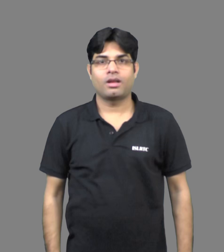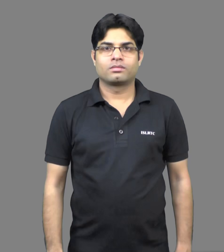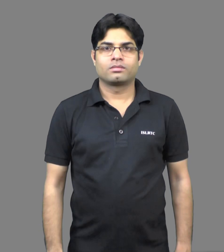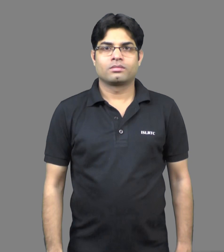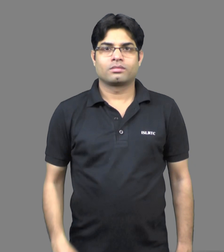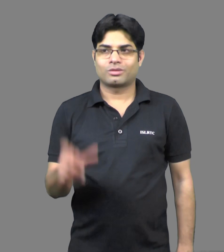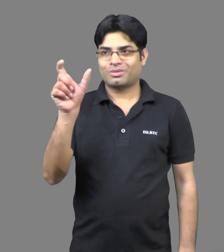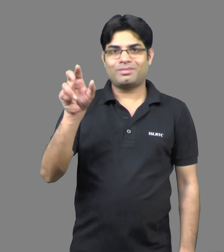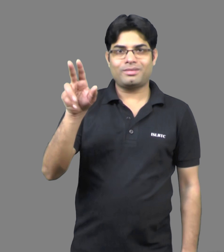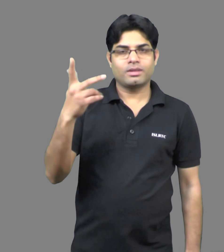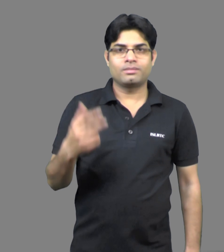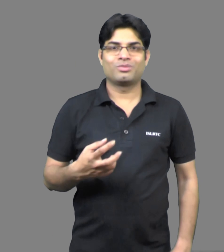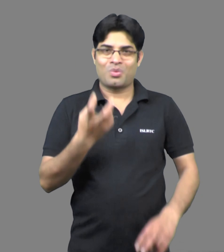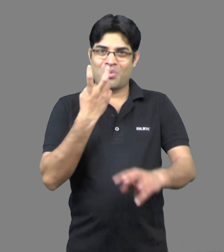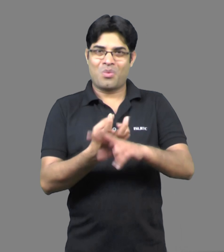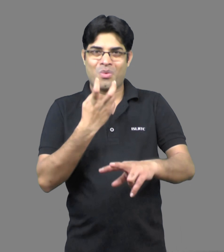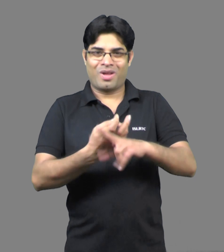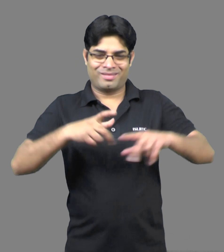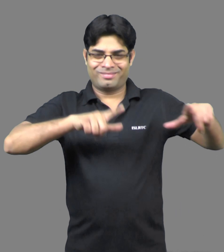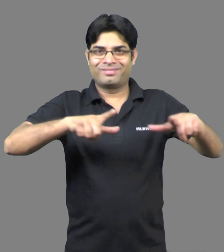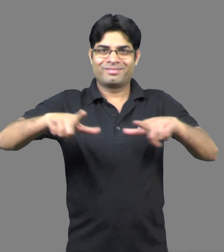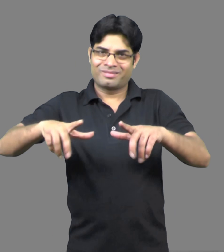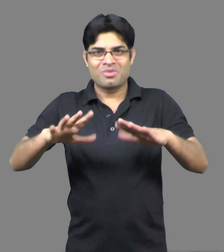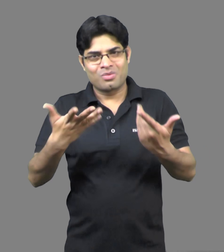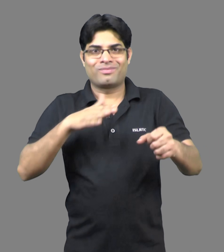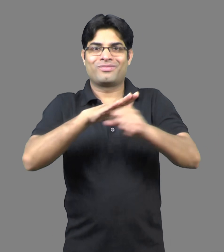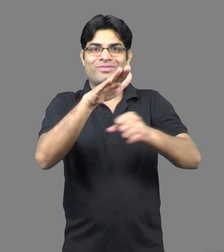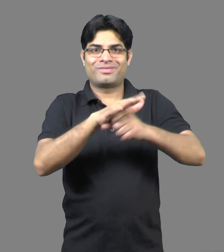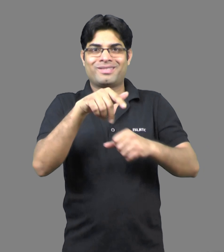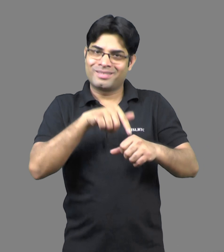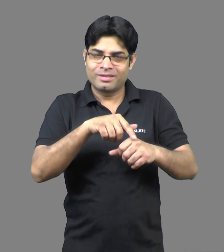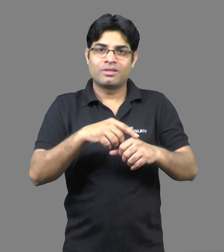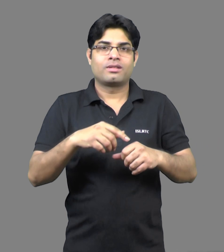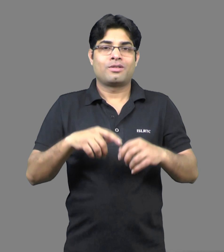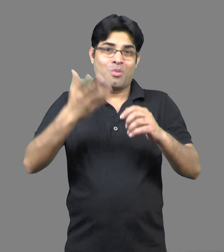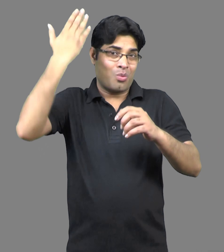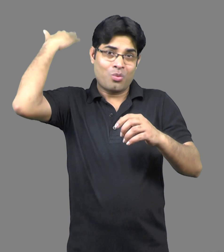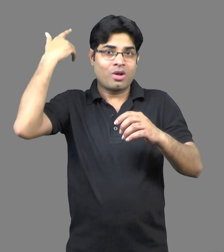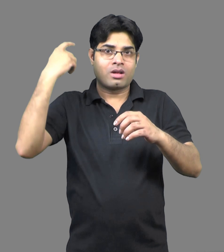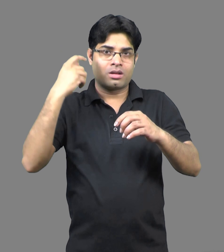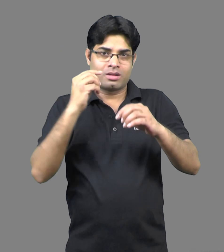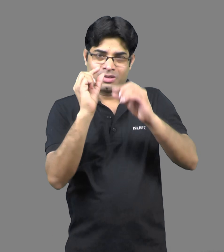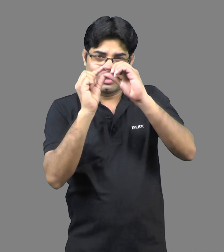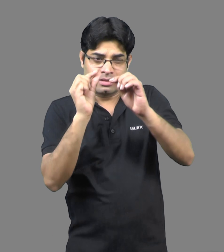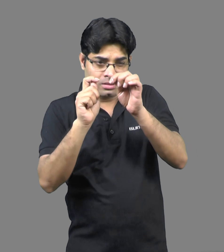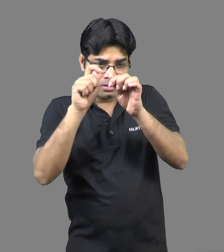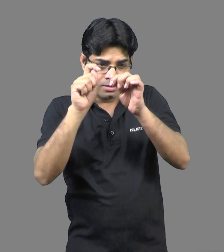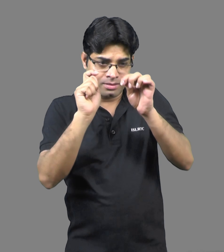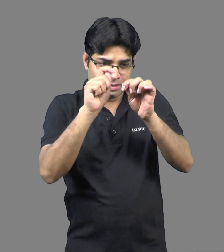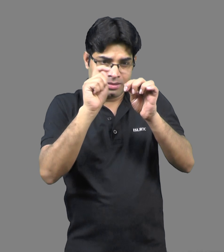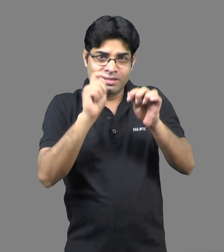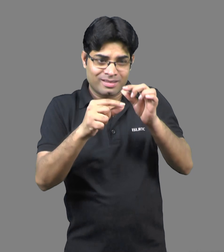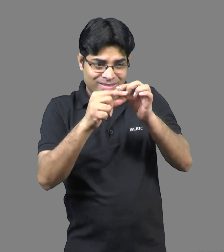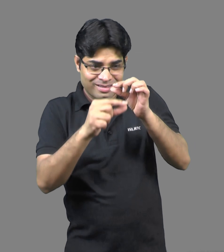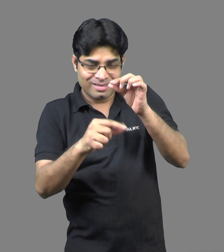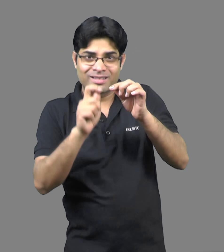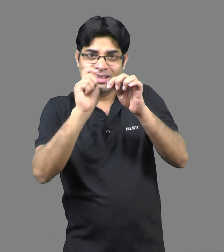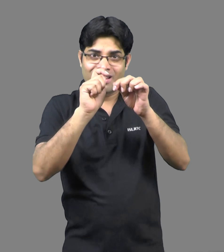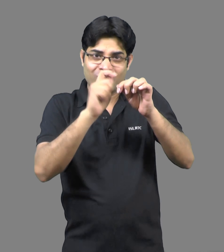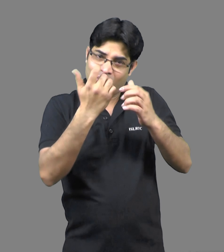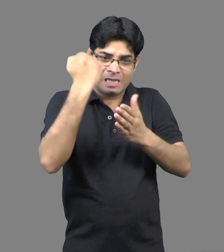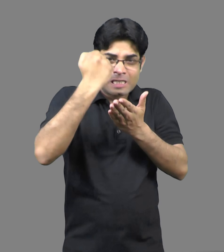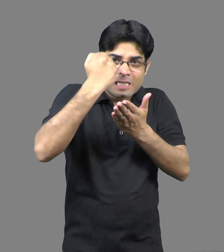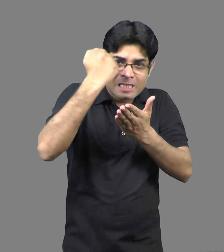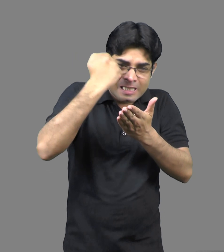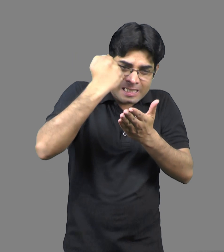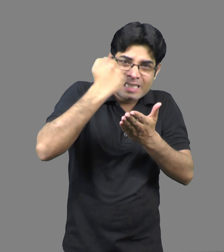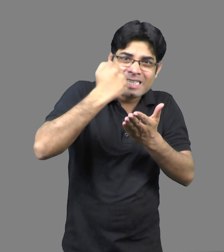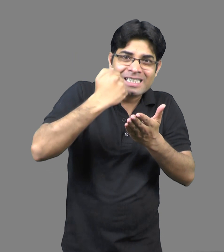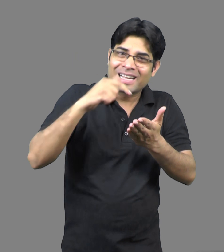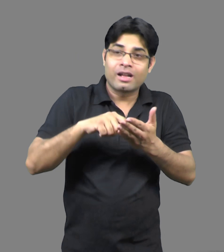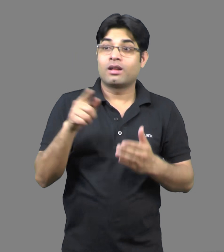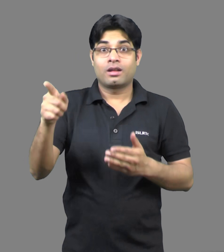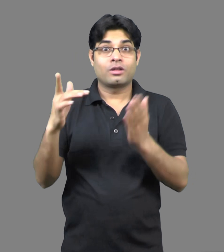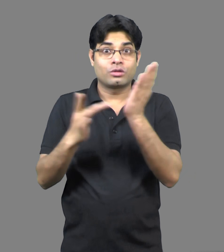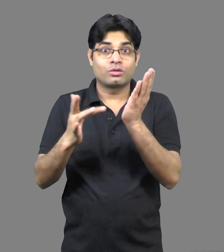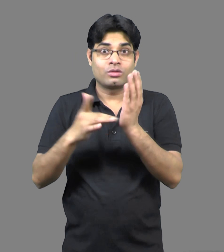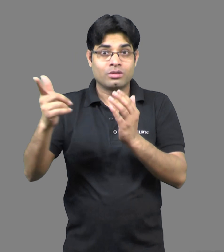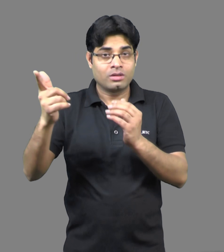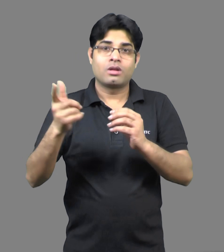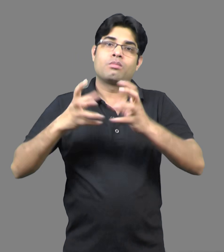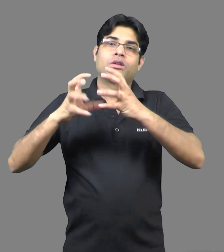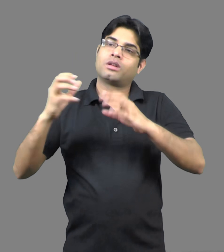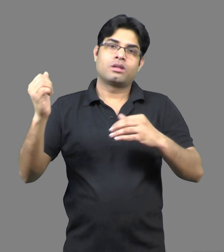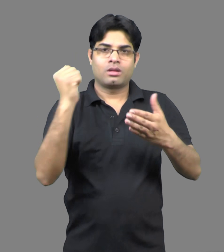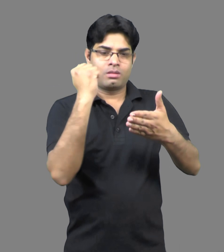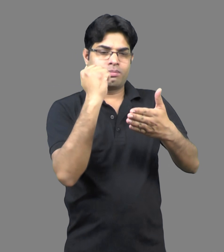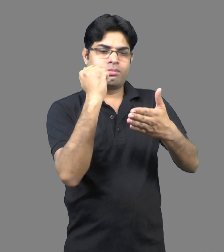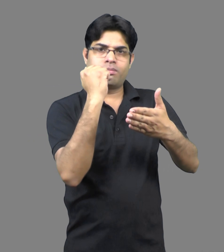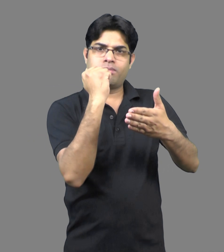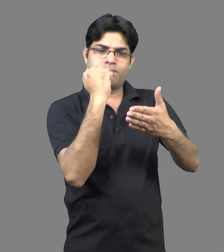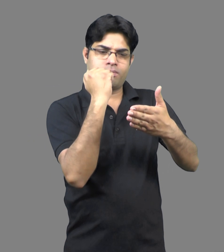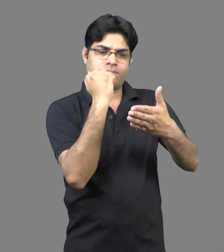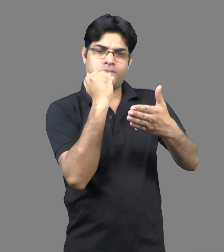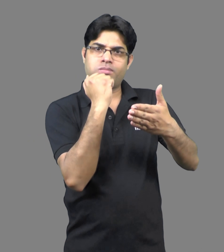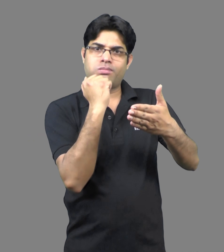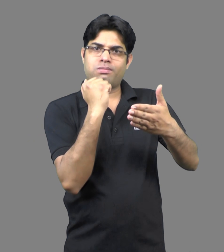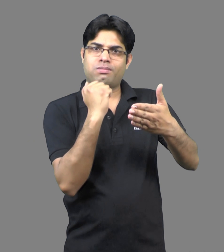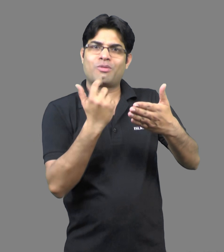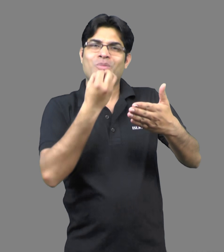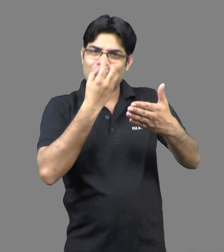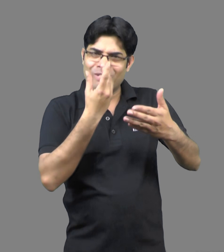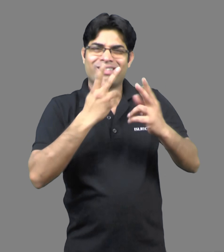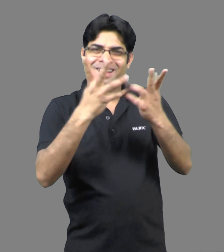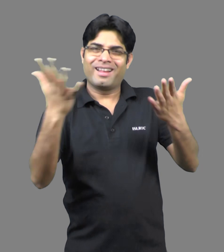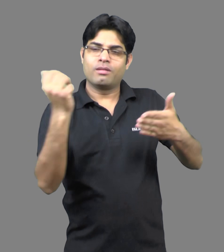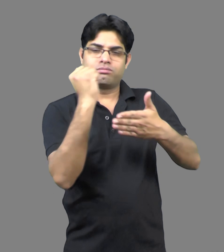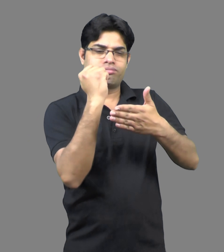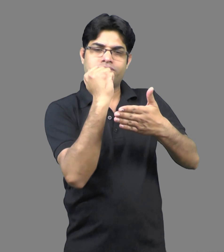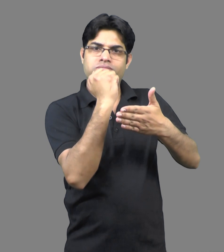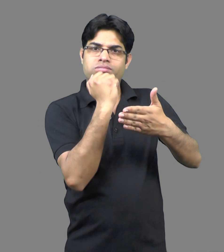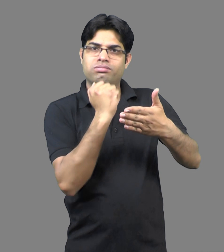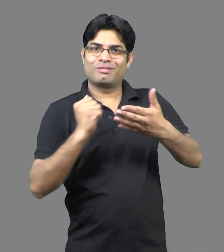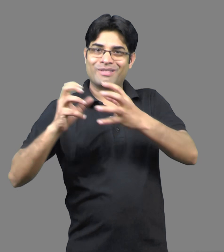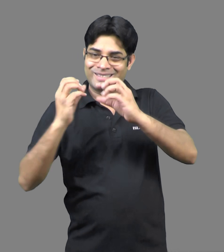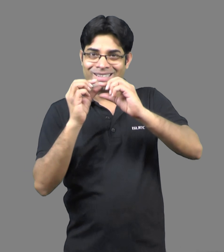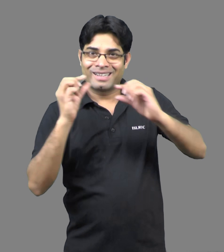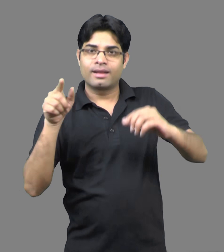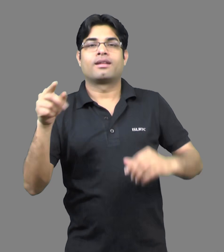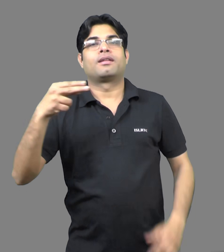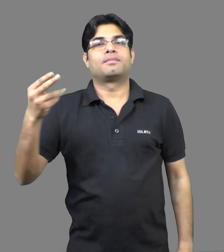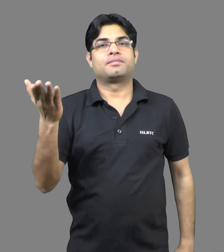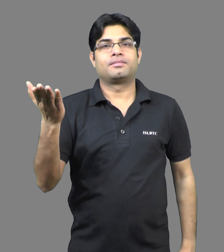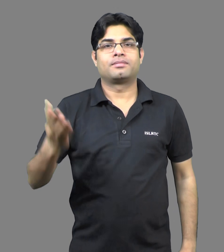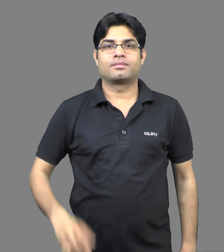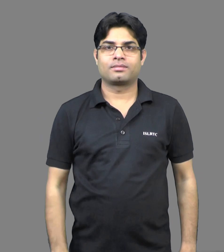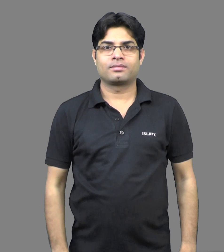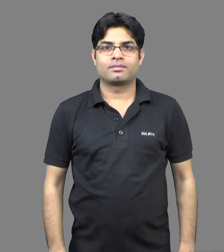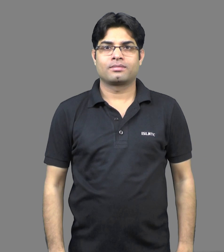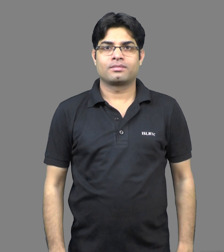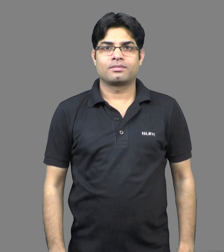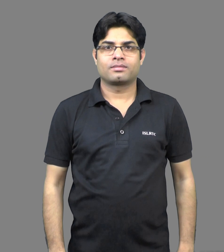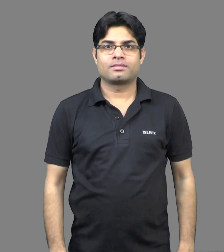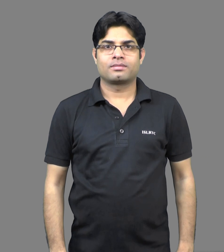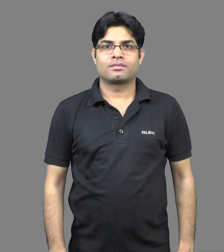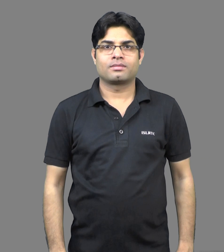Hand Carving Machine